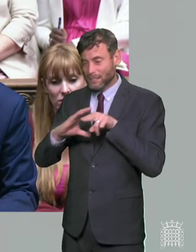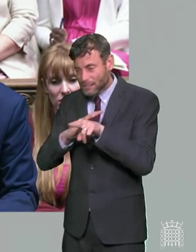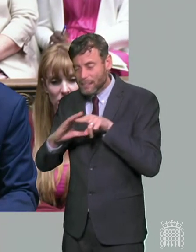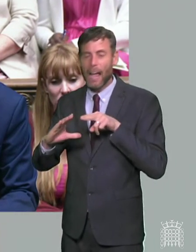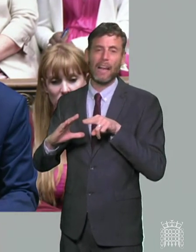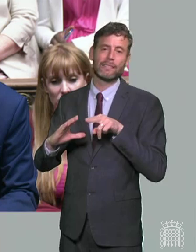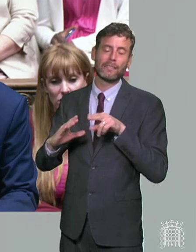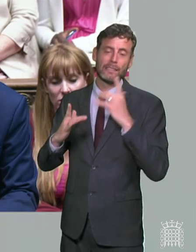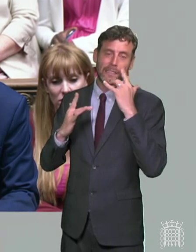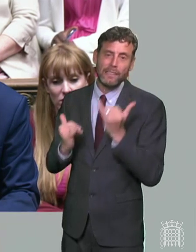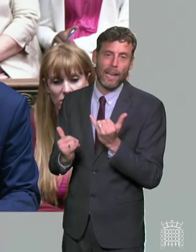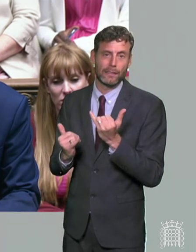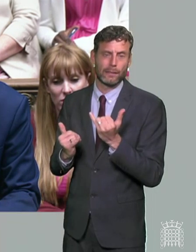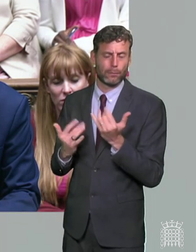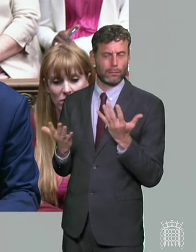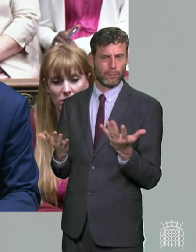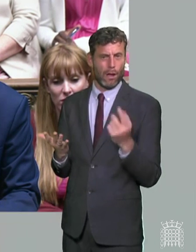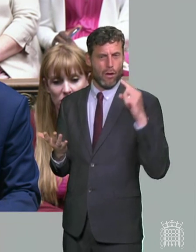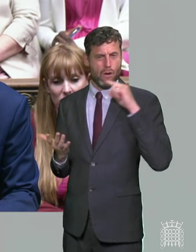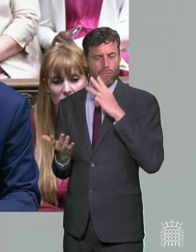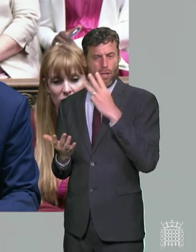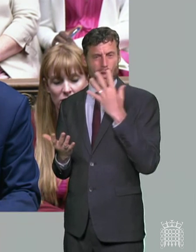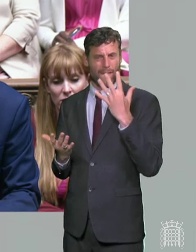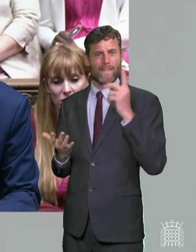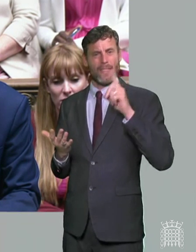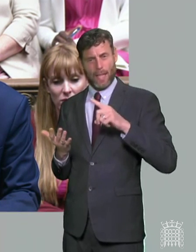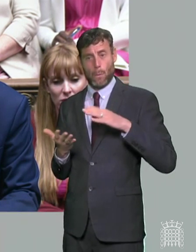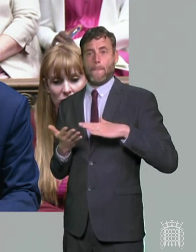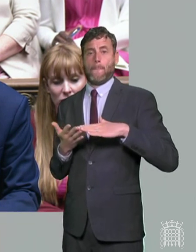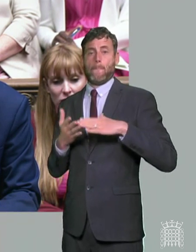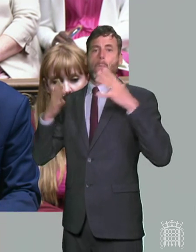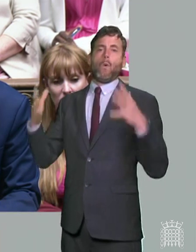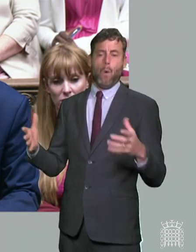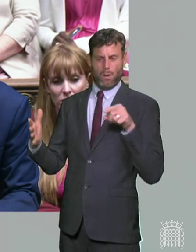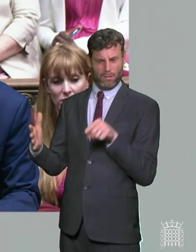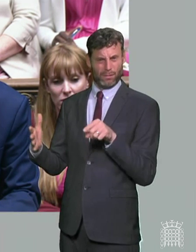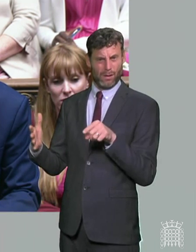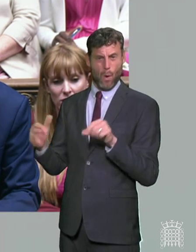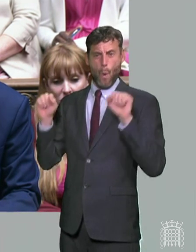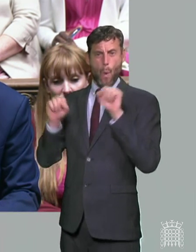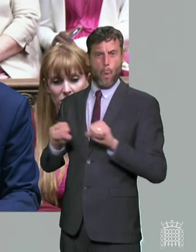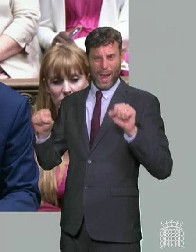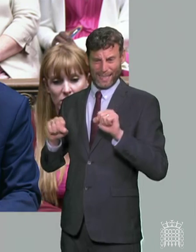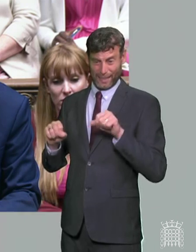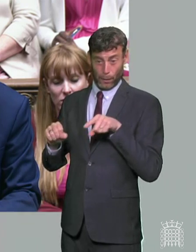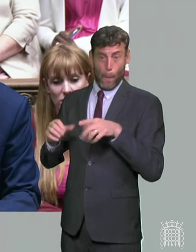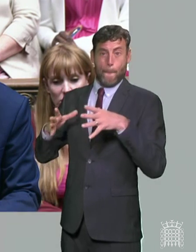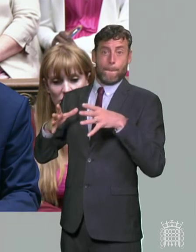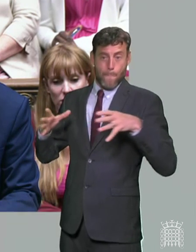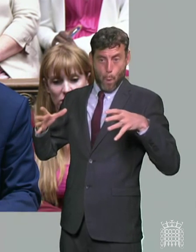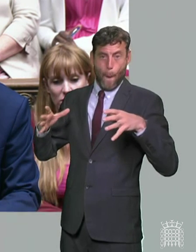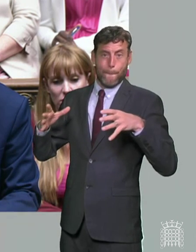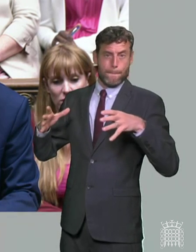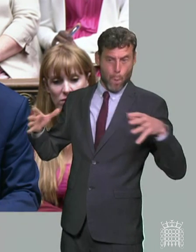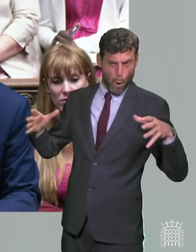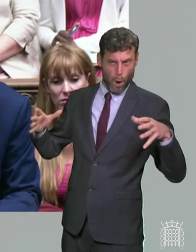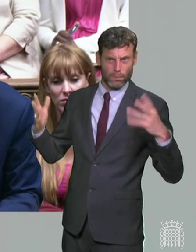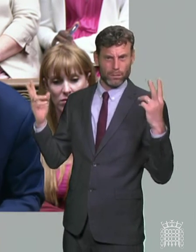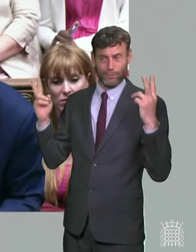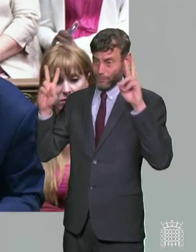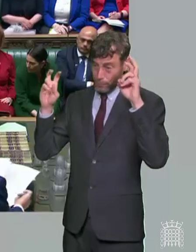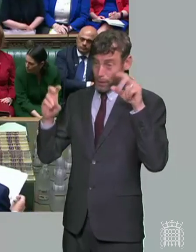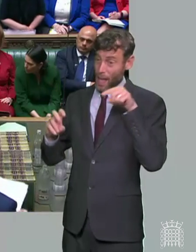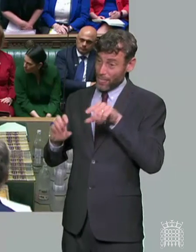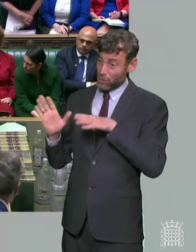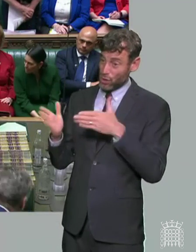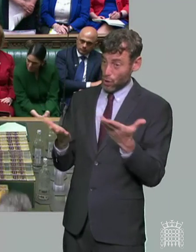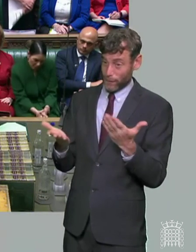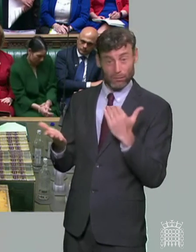Can the Prime Minister think of a better way to describe soaring cancer waiting lists than “wanting and inadequate”?